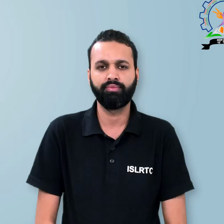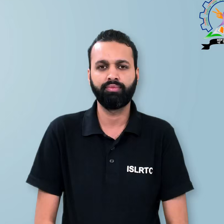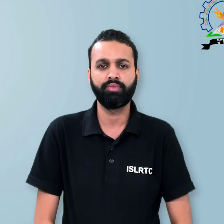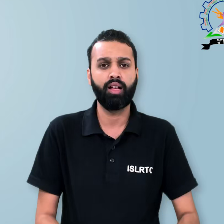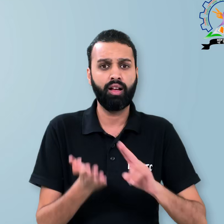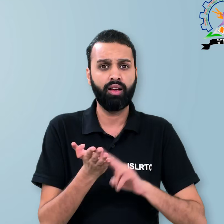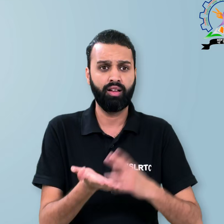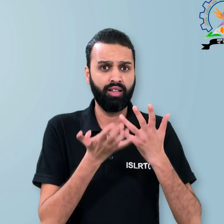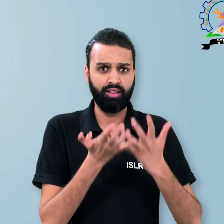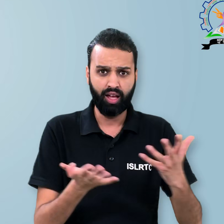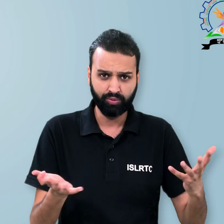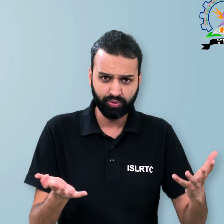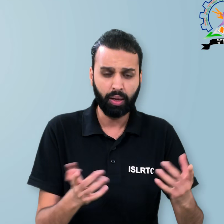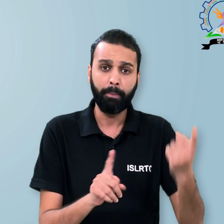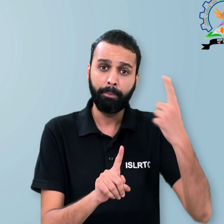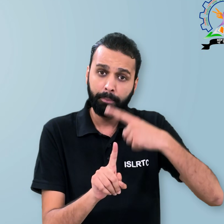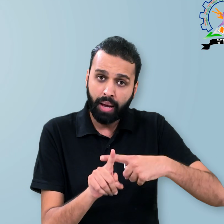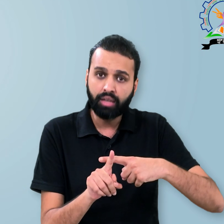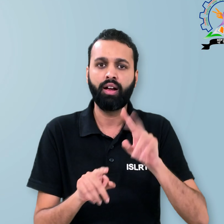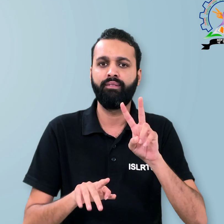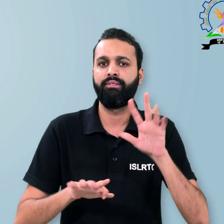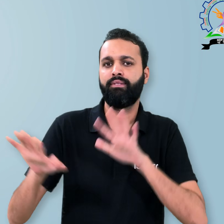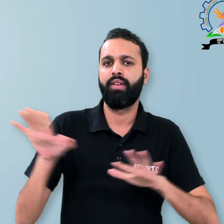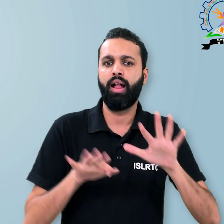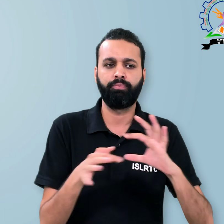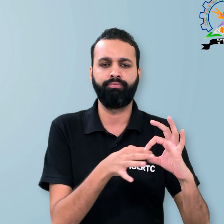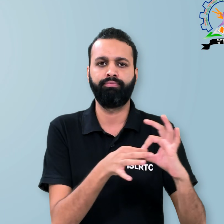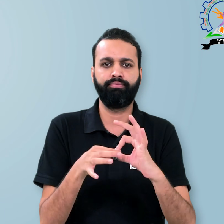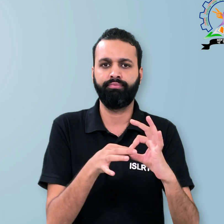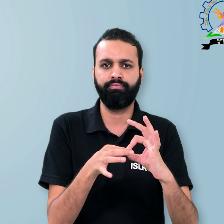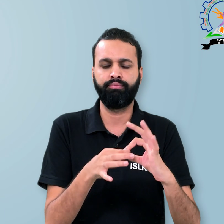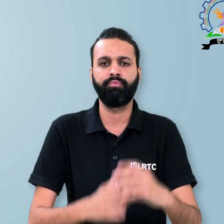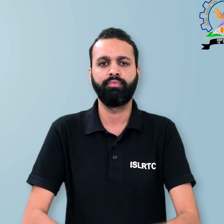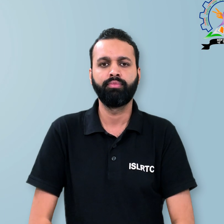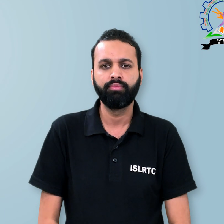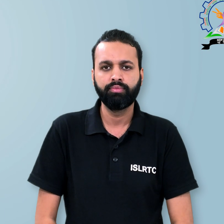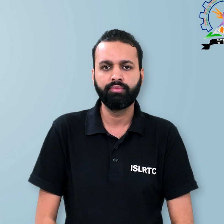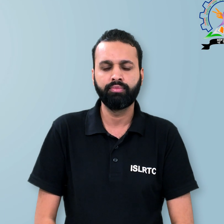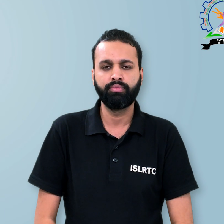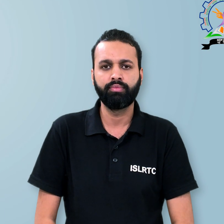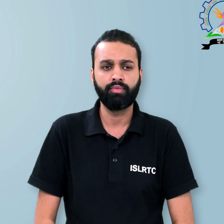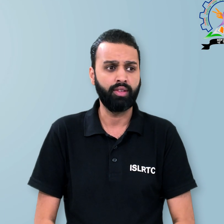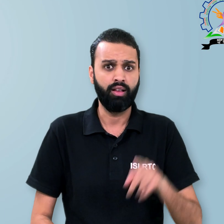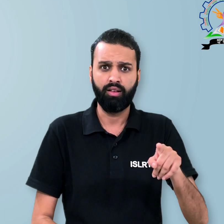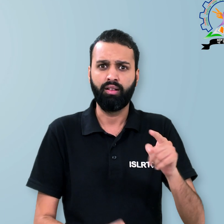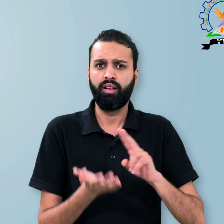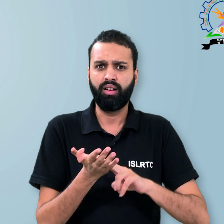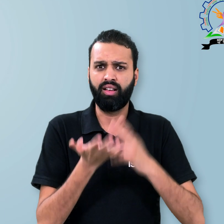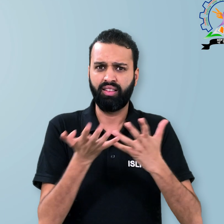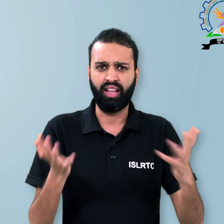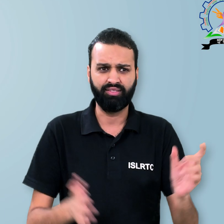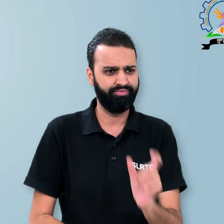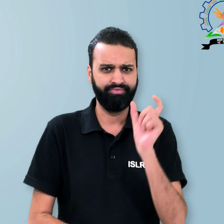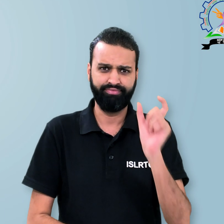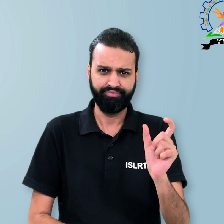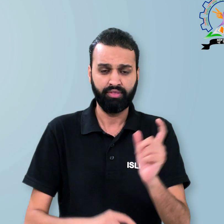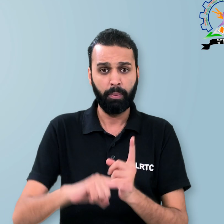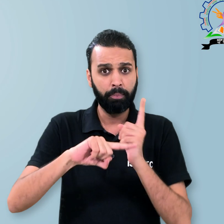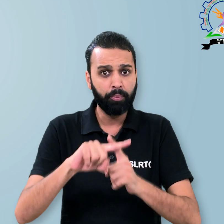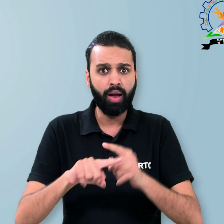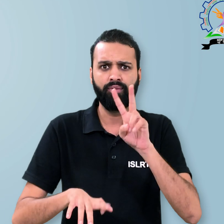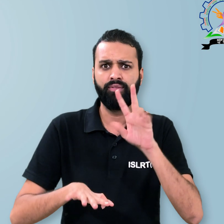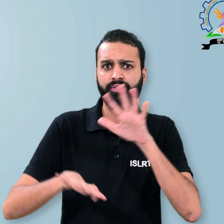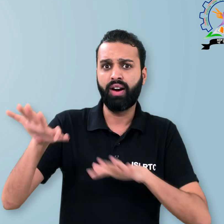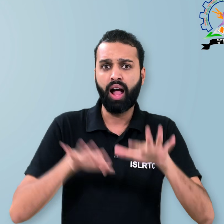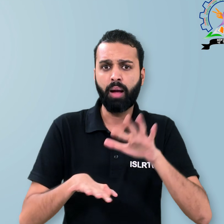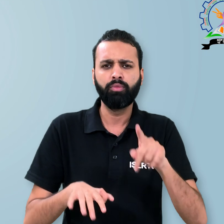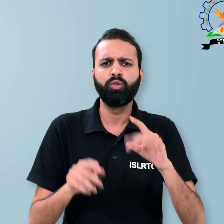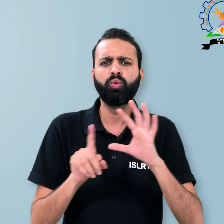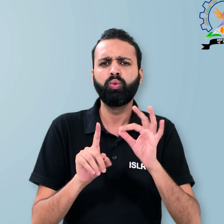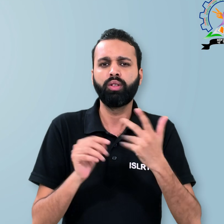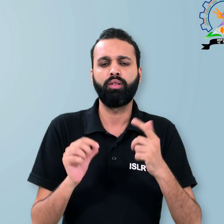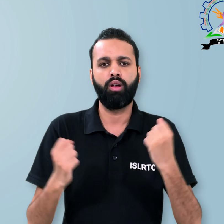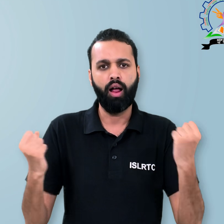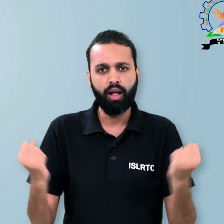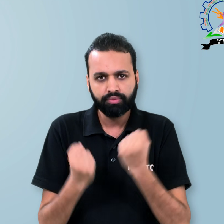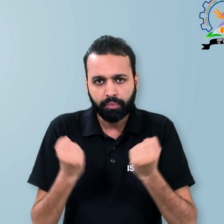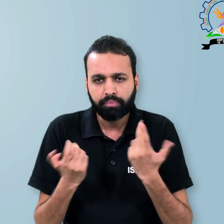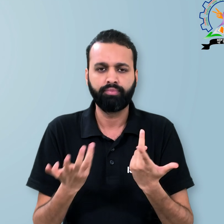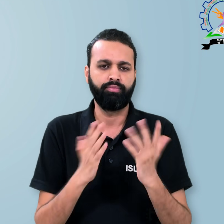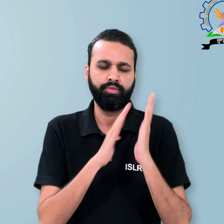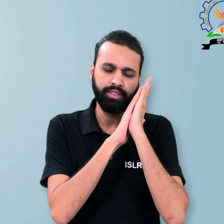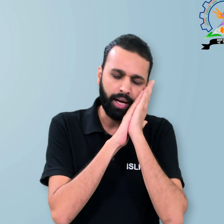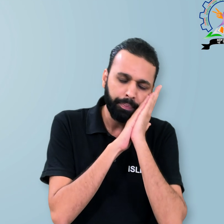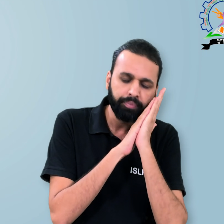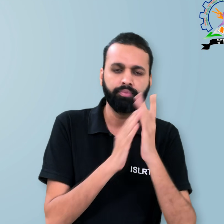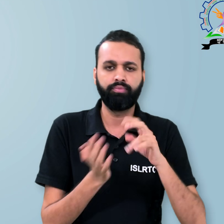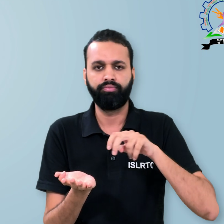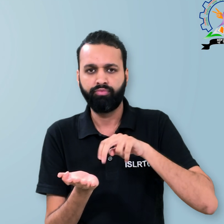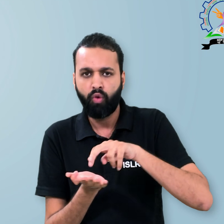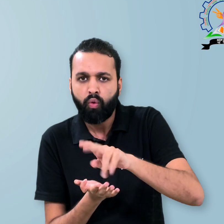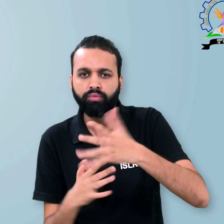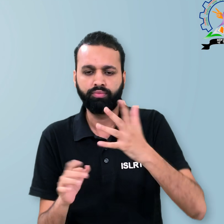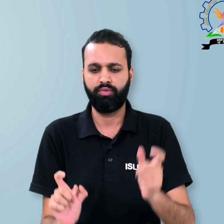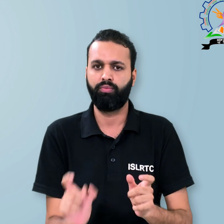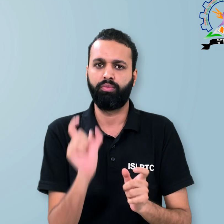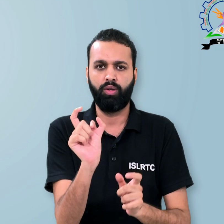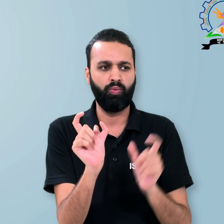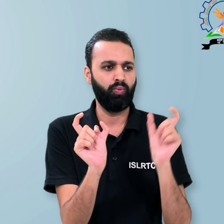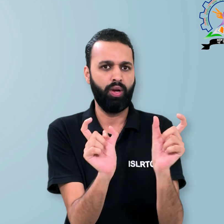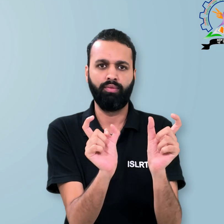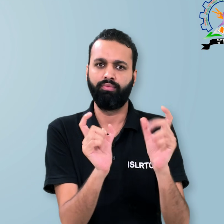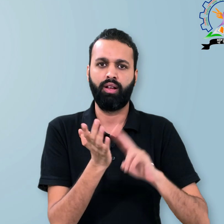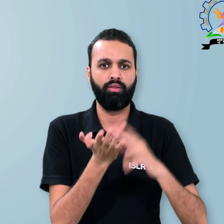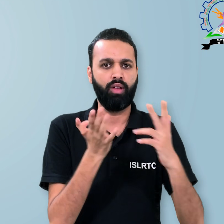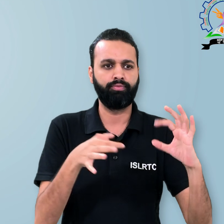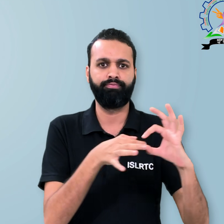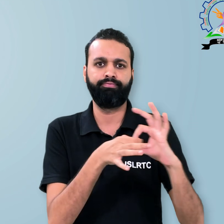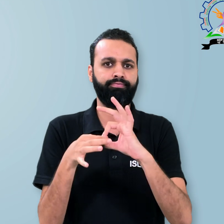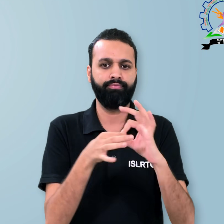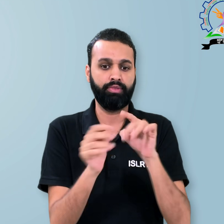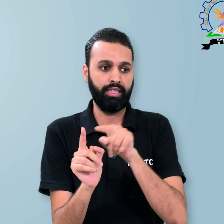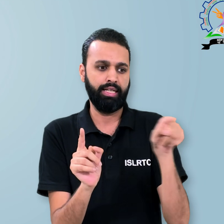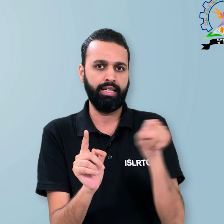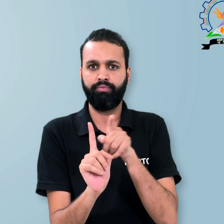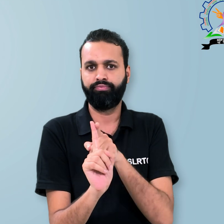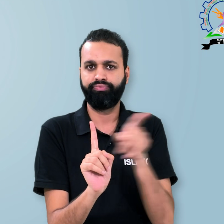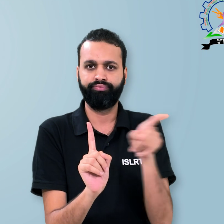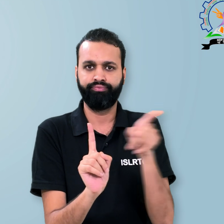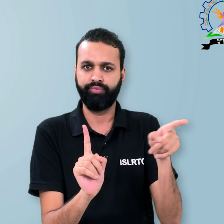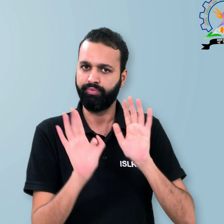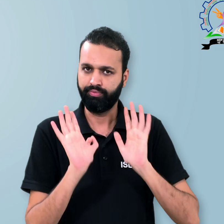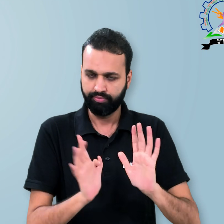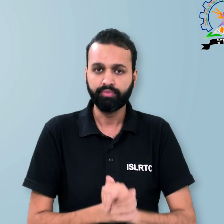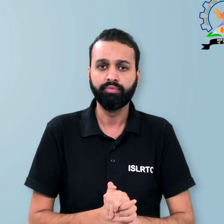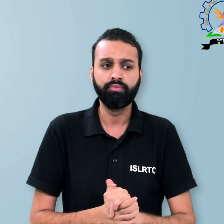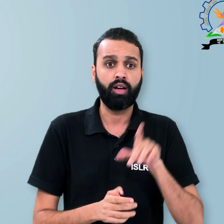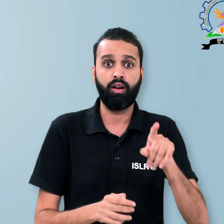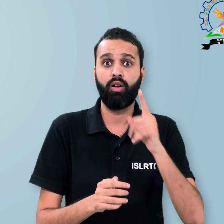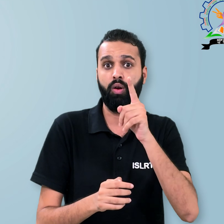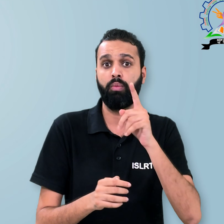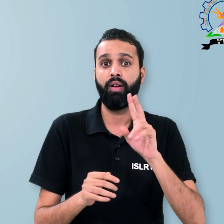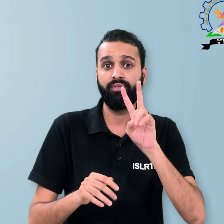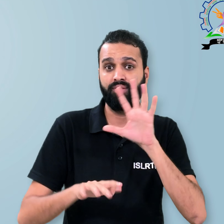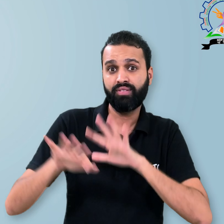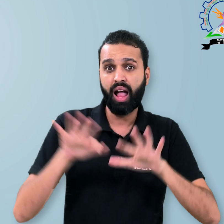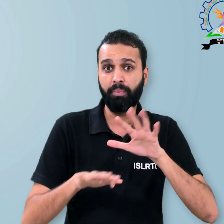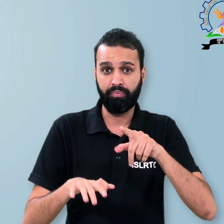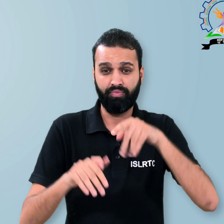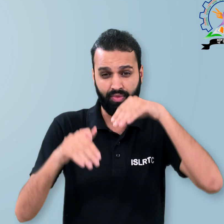Voice "Voice in grammar refers to the relationship between the subject and the action of the verb.